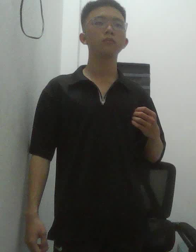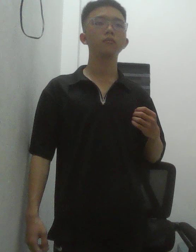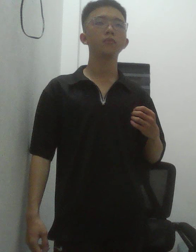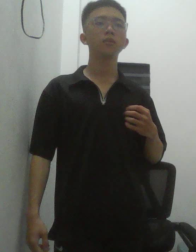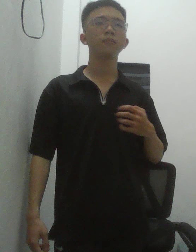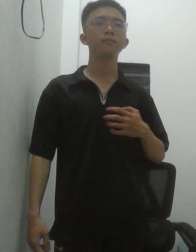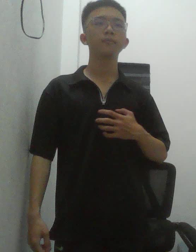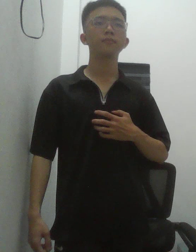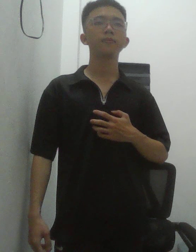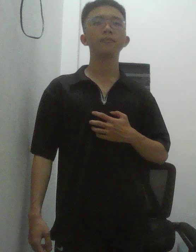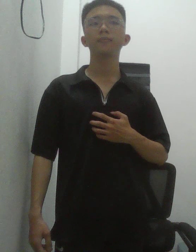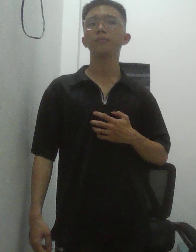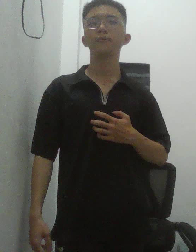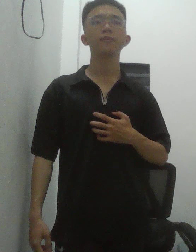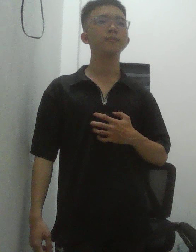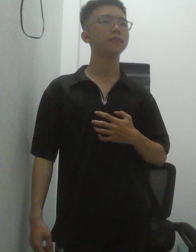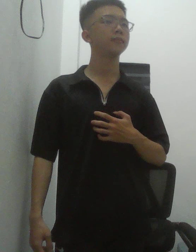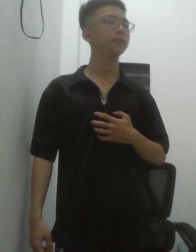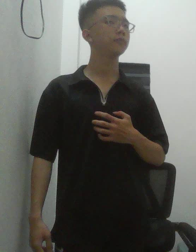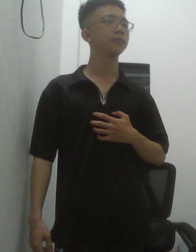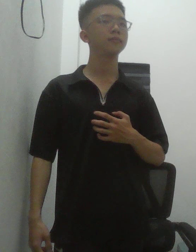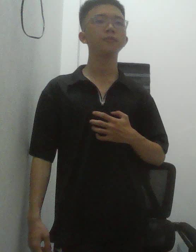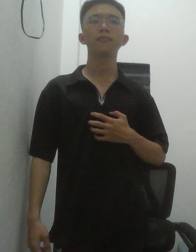khong thich